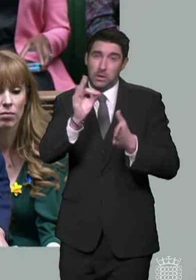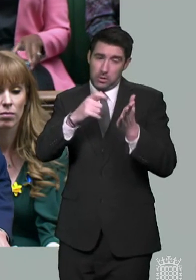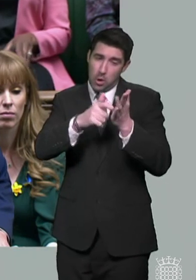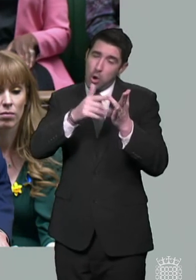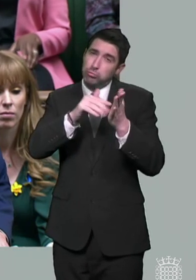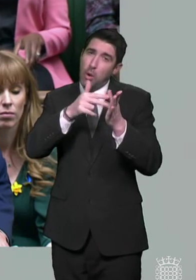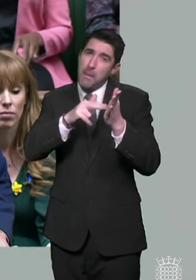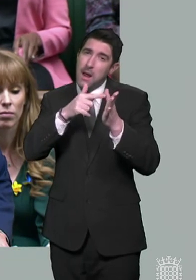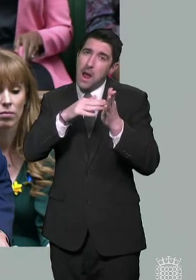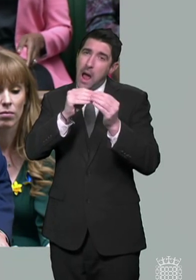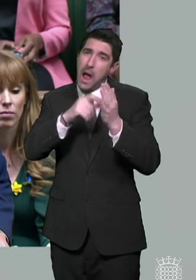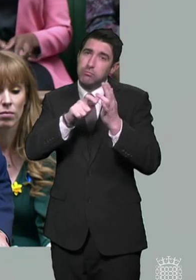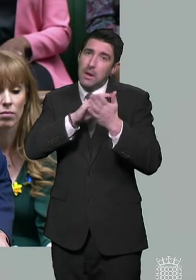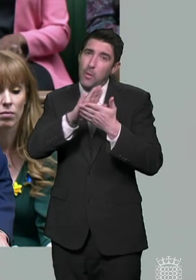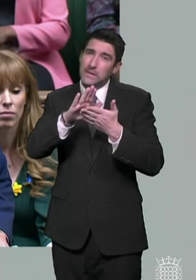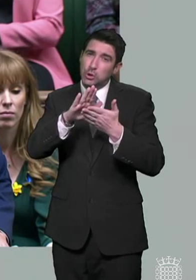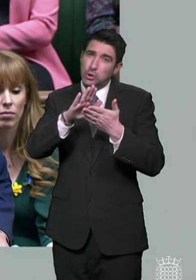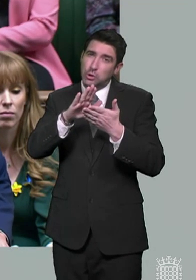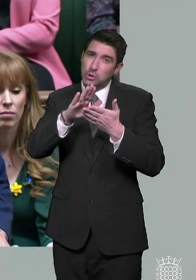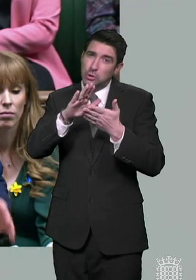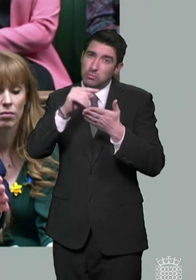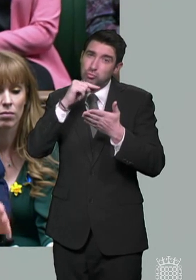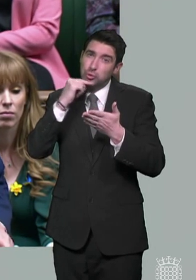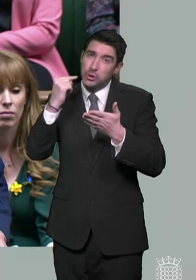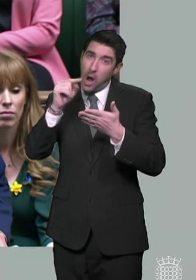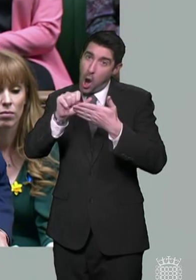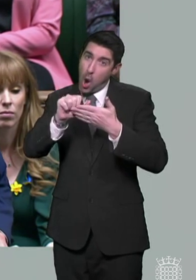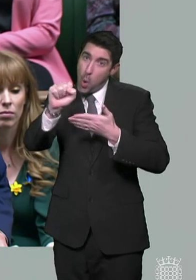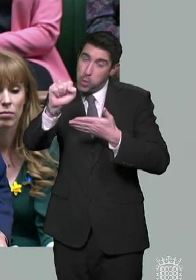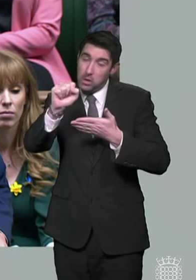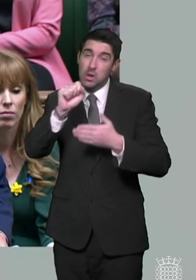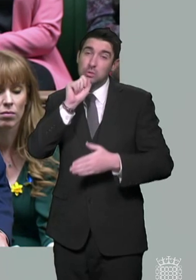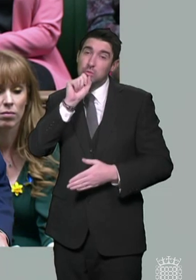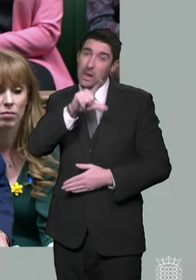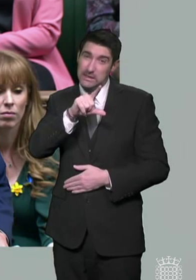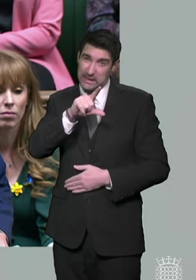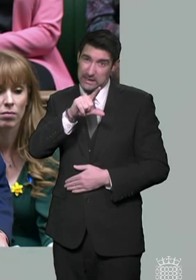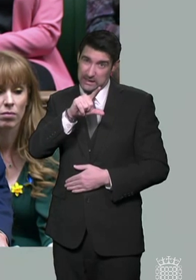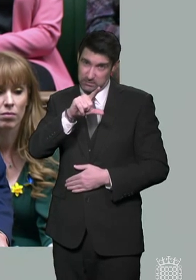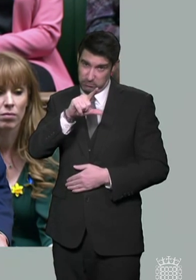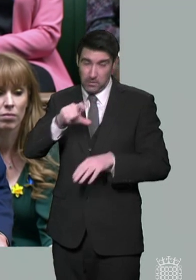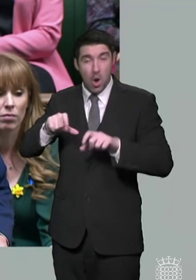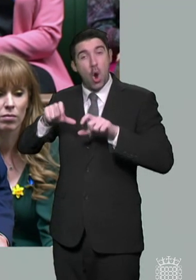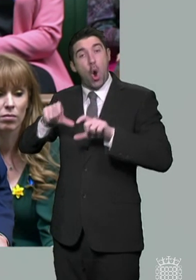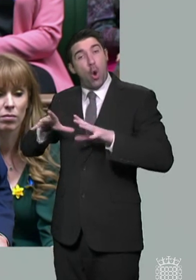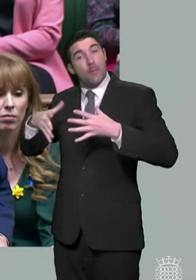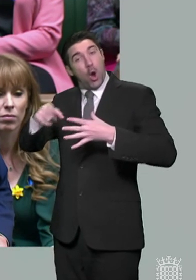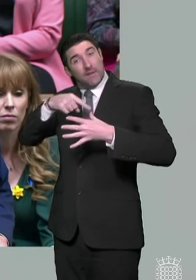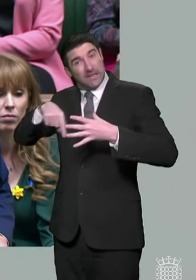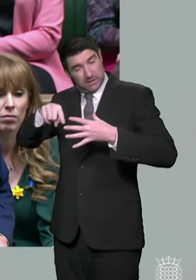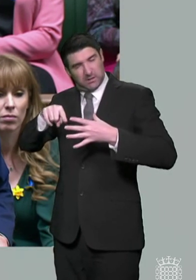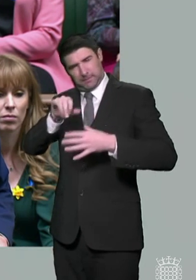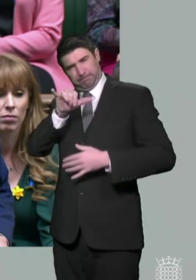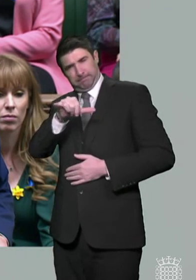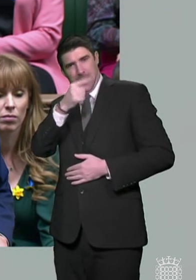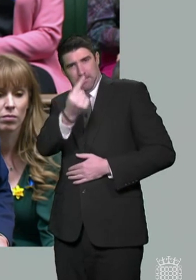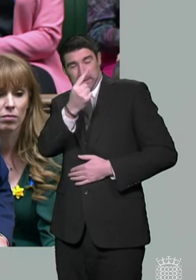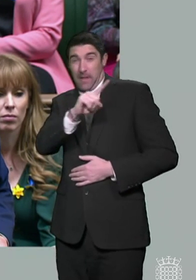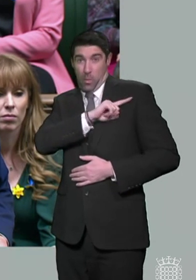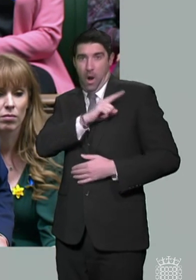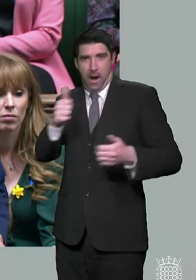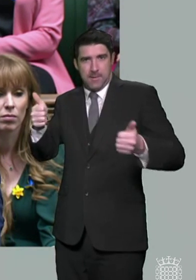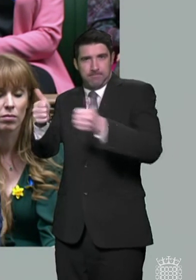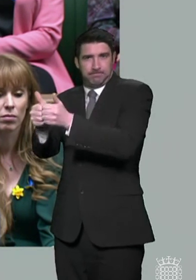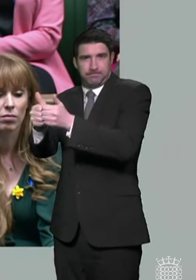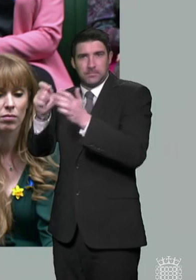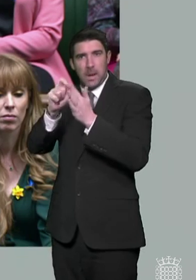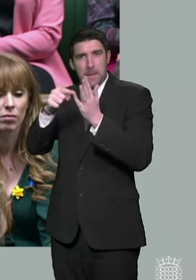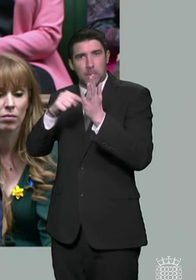He is a person of interest to the Home Office because of his links to the Russian state and his public association with corrupt activities and practices.